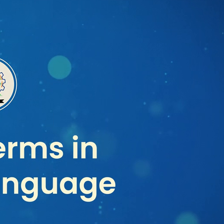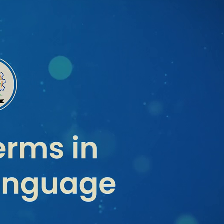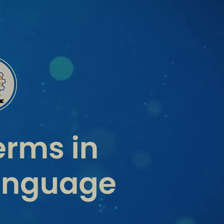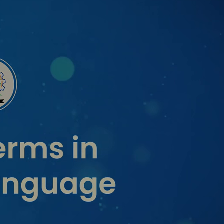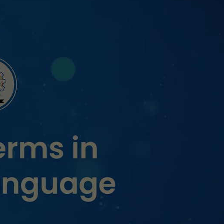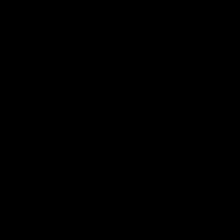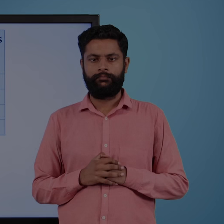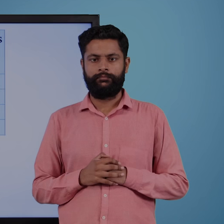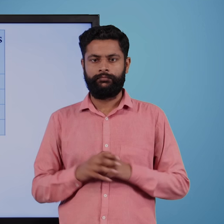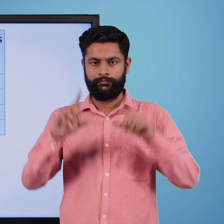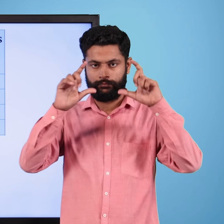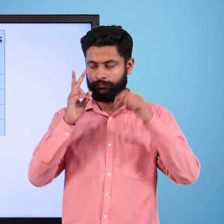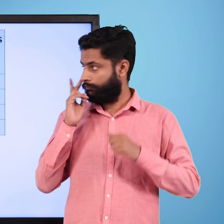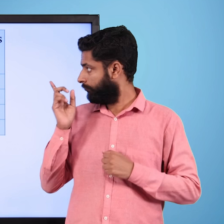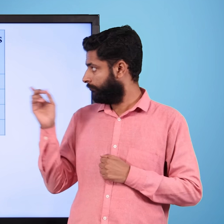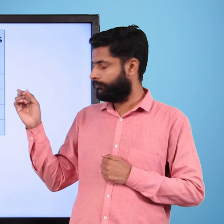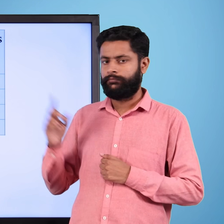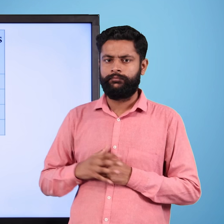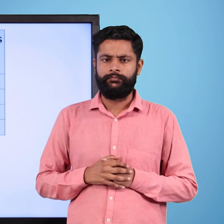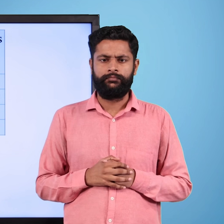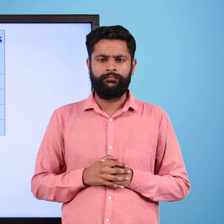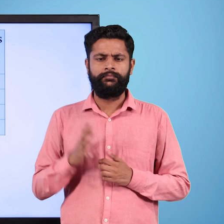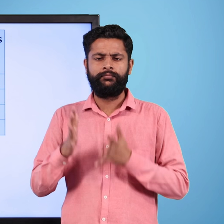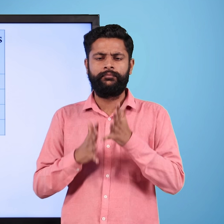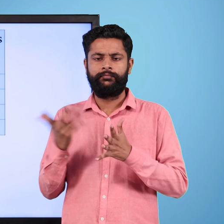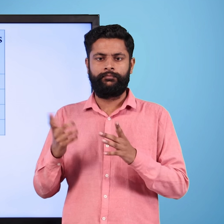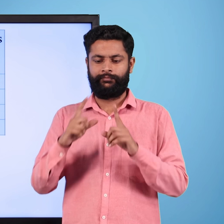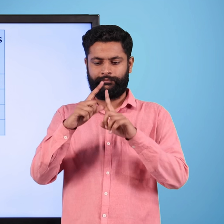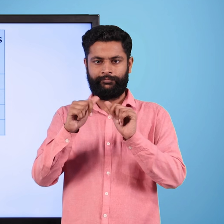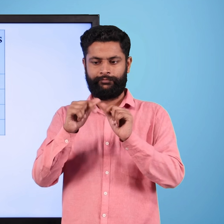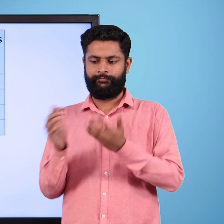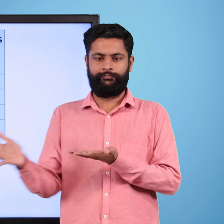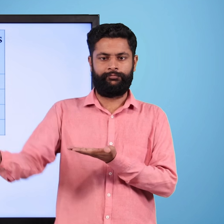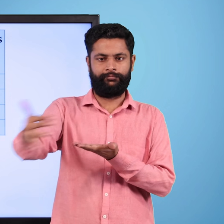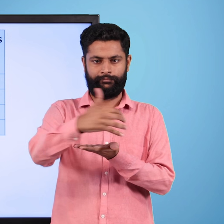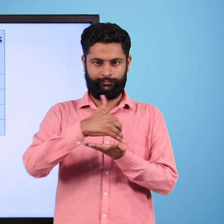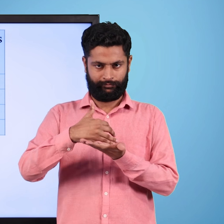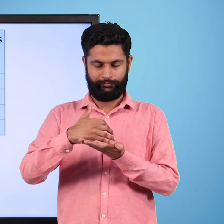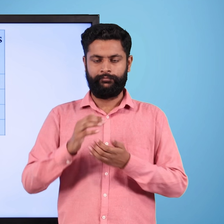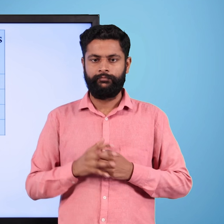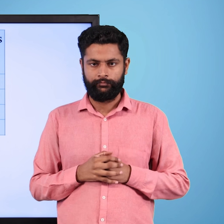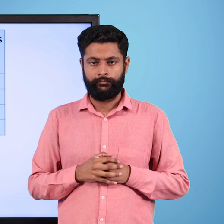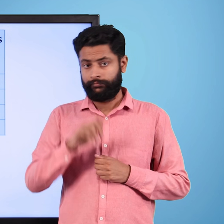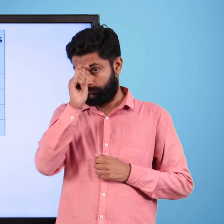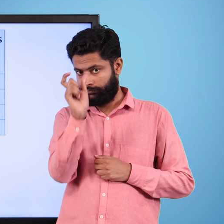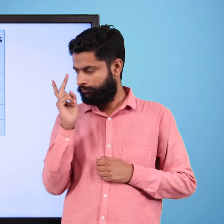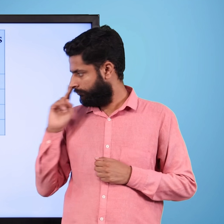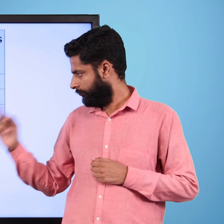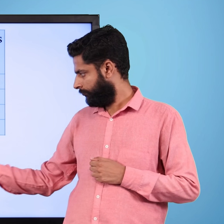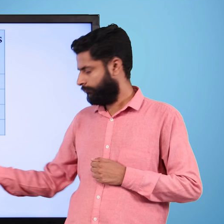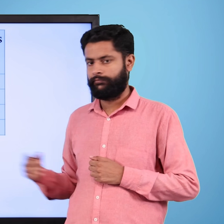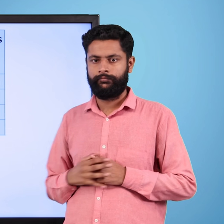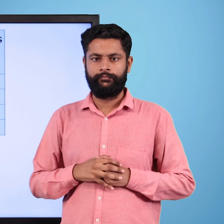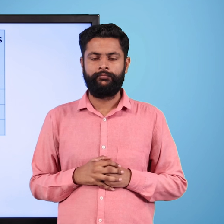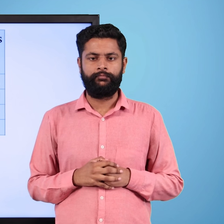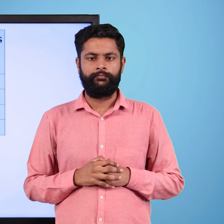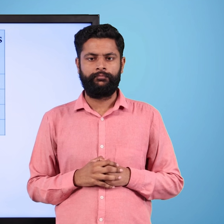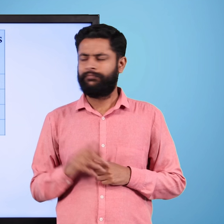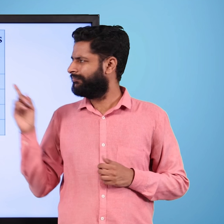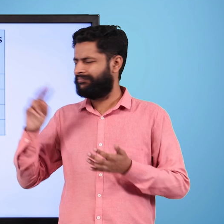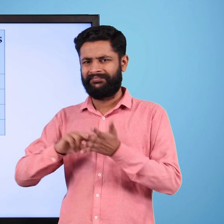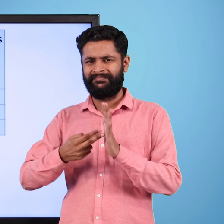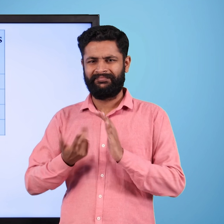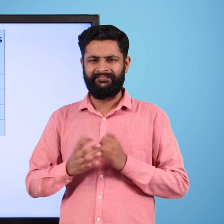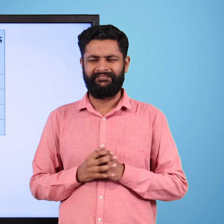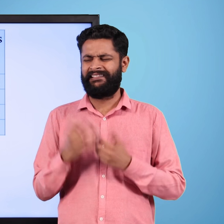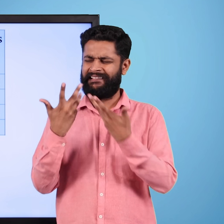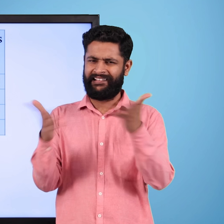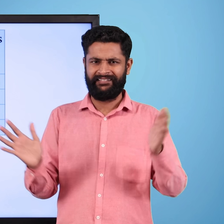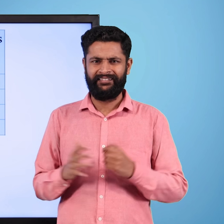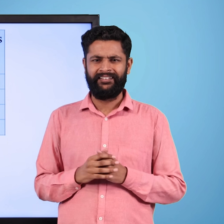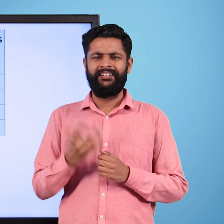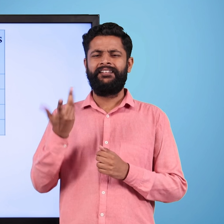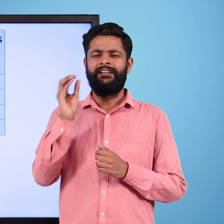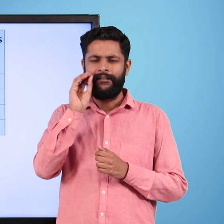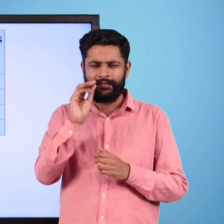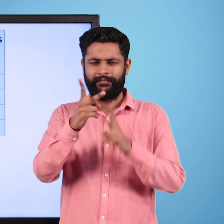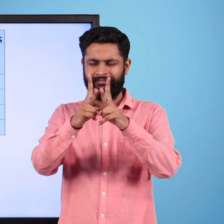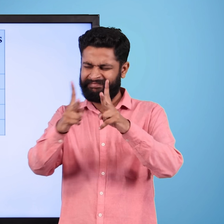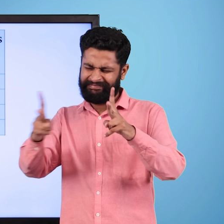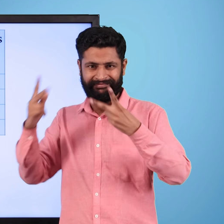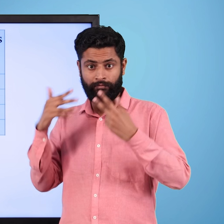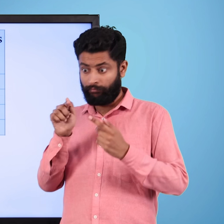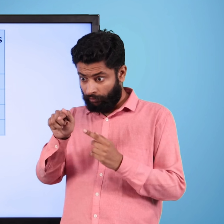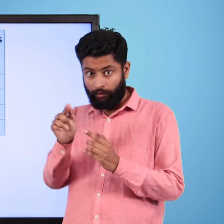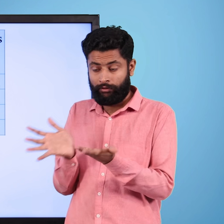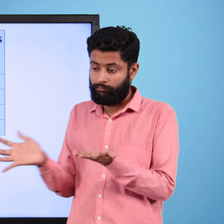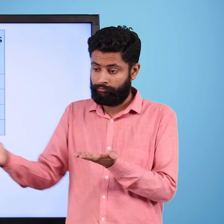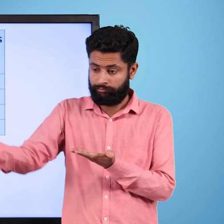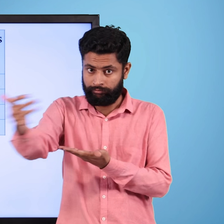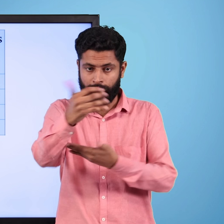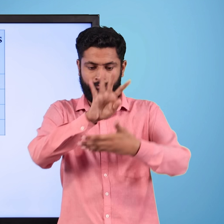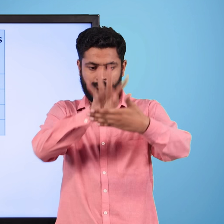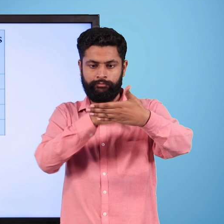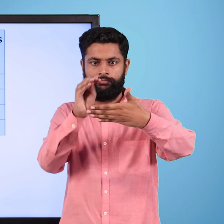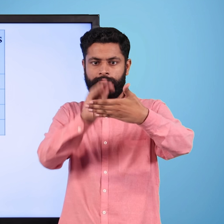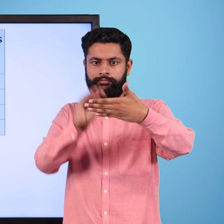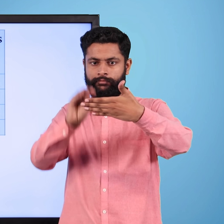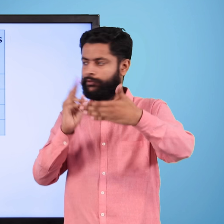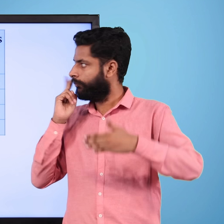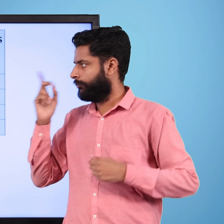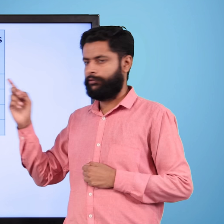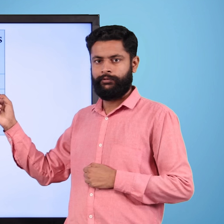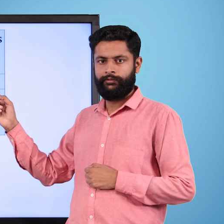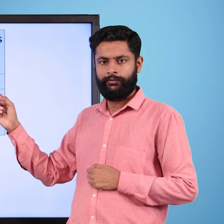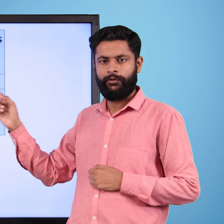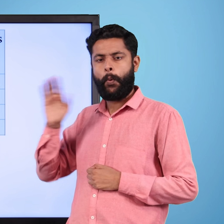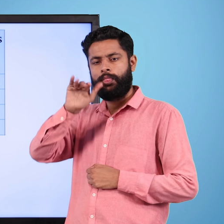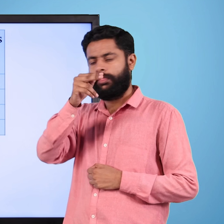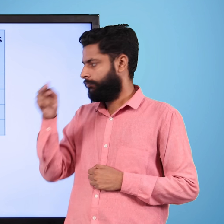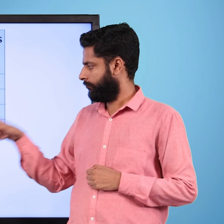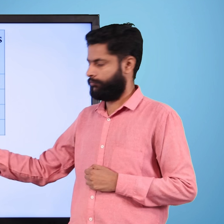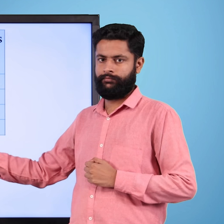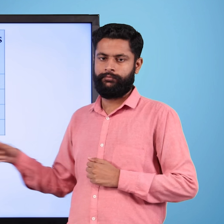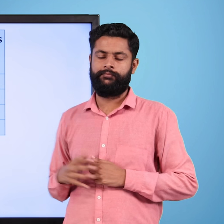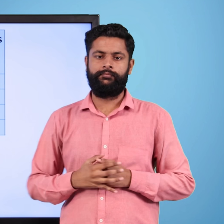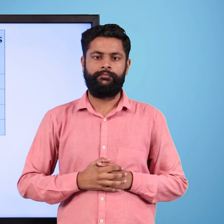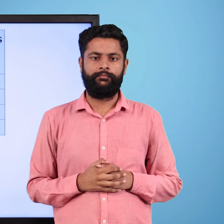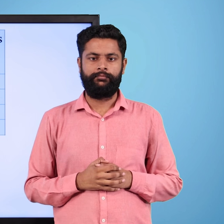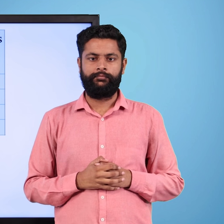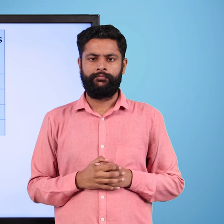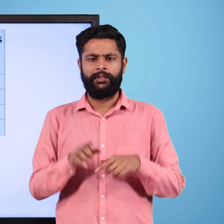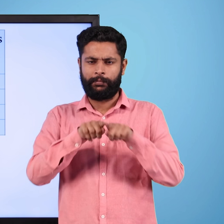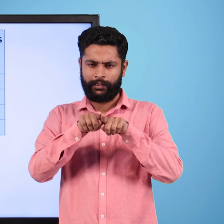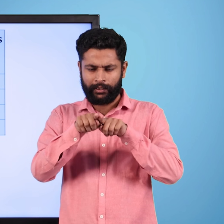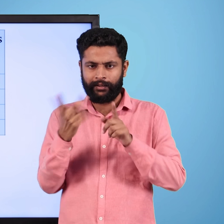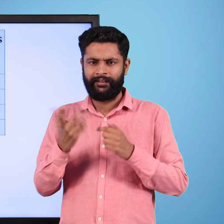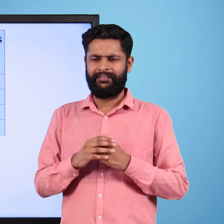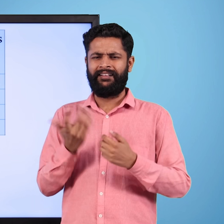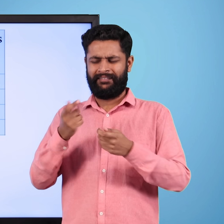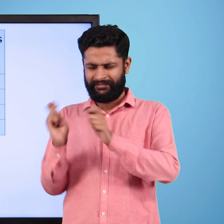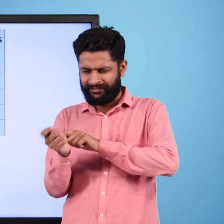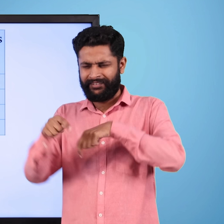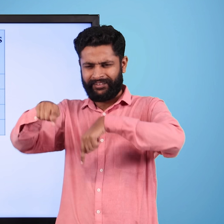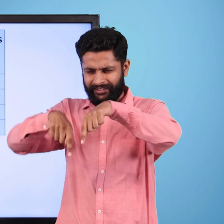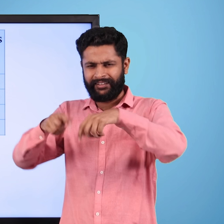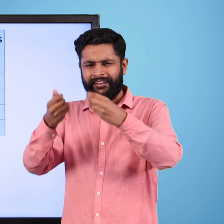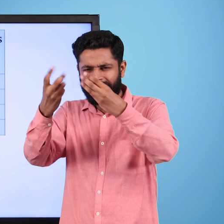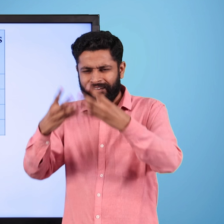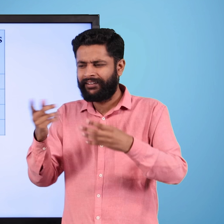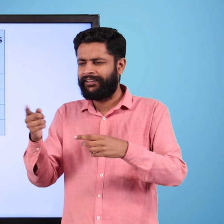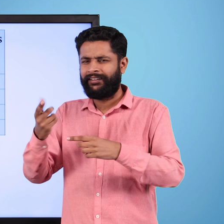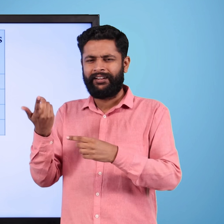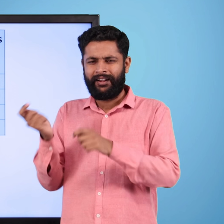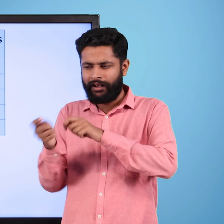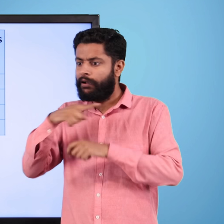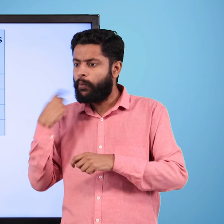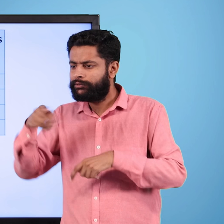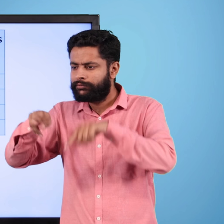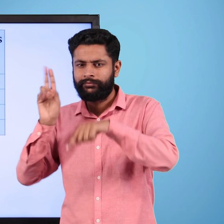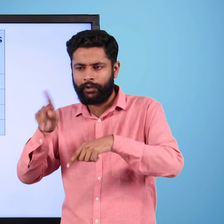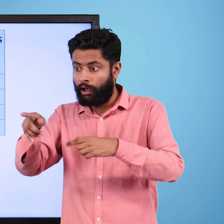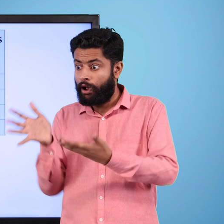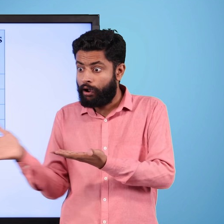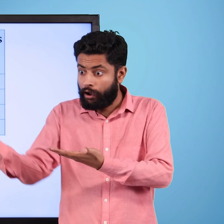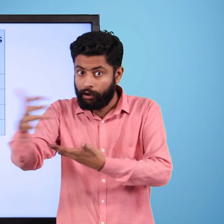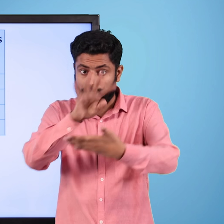data This sign means data. Data is a collection of numbers gathered to give some information. For example, this score board of a cricket match provides data